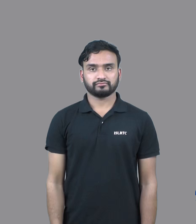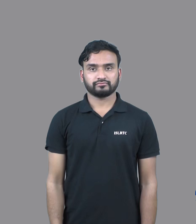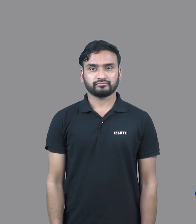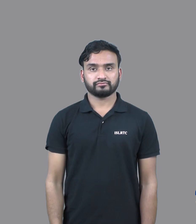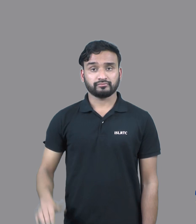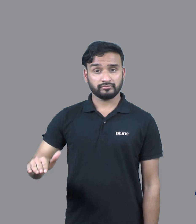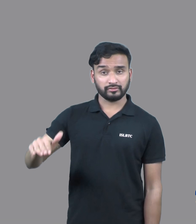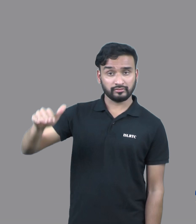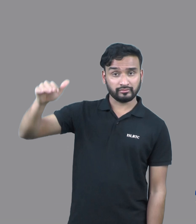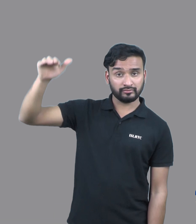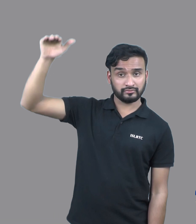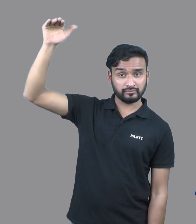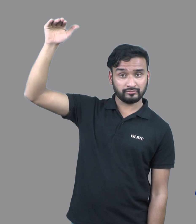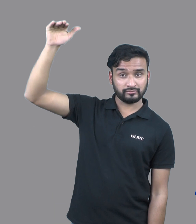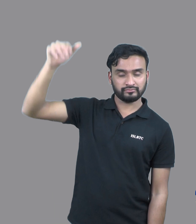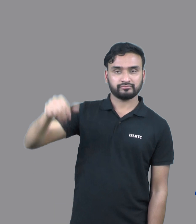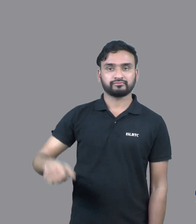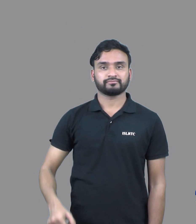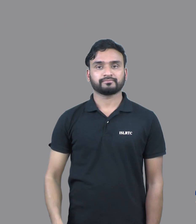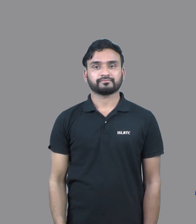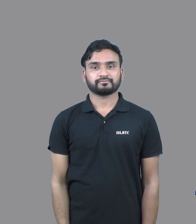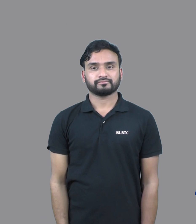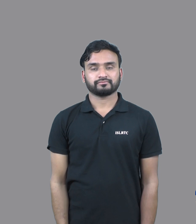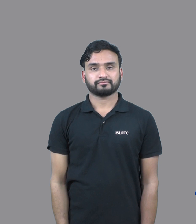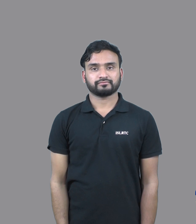Tall